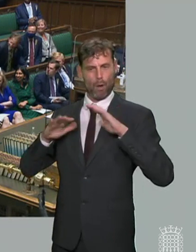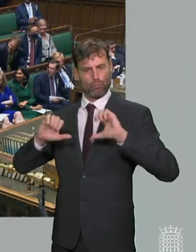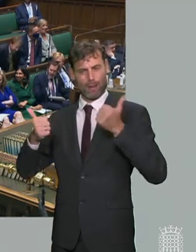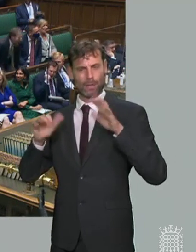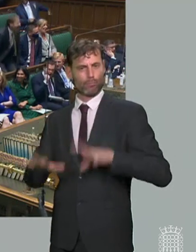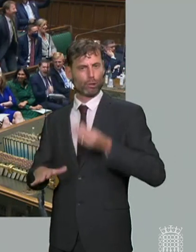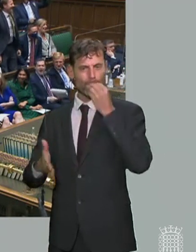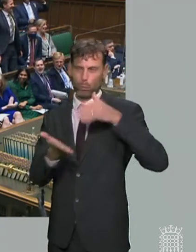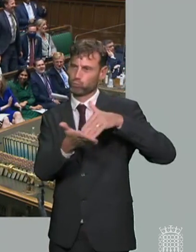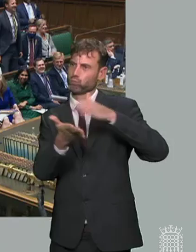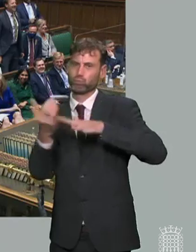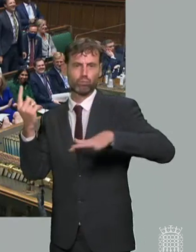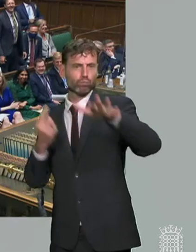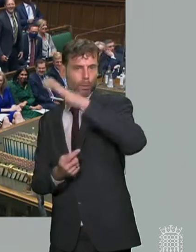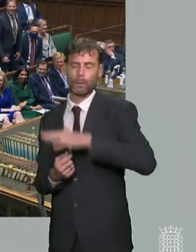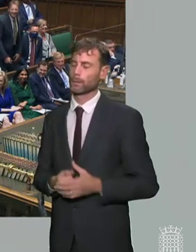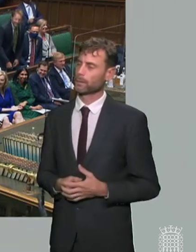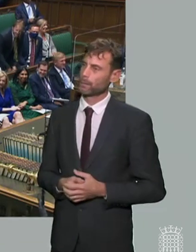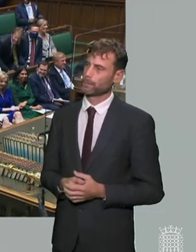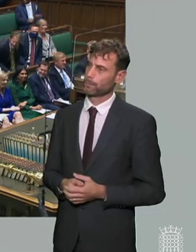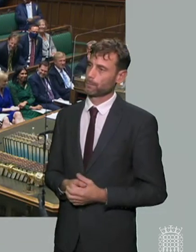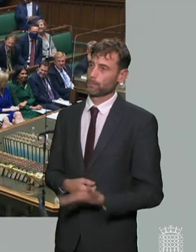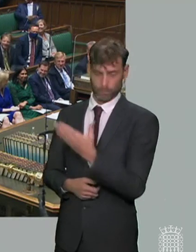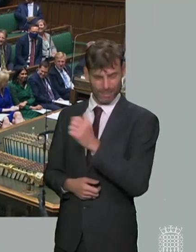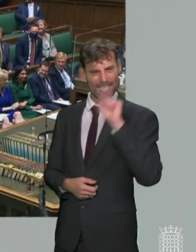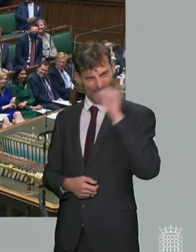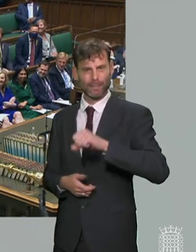Yes.